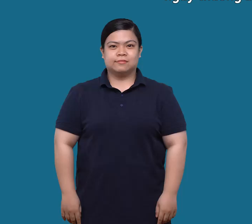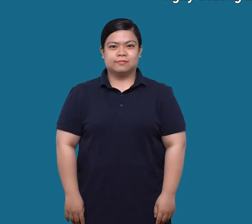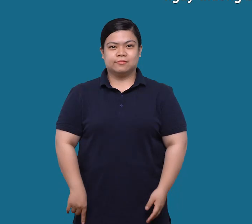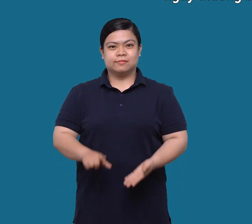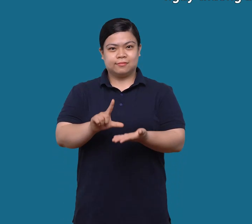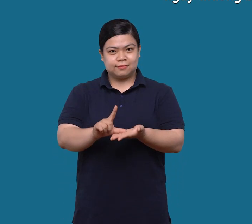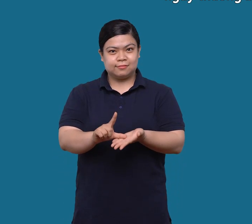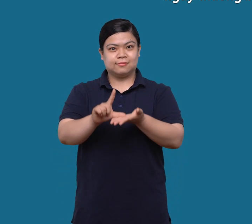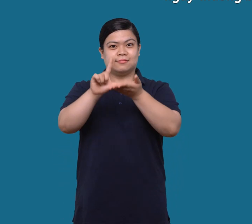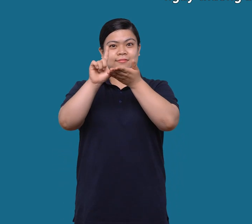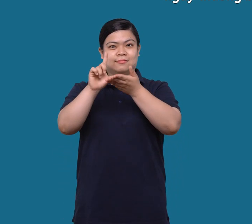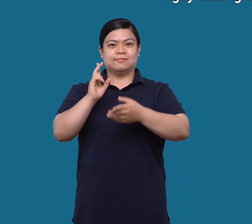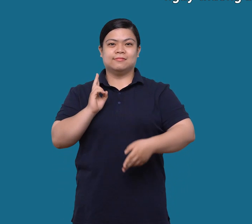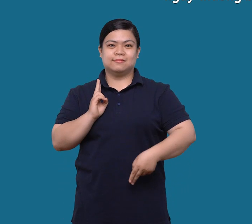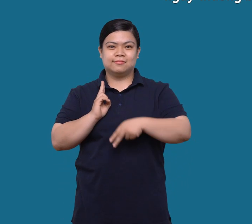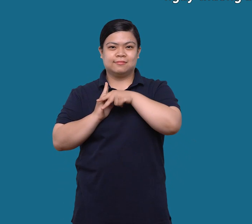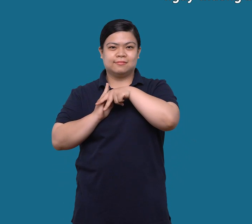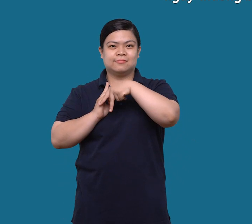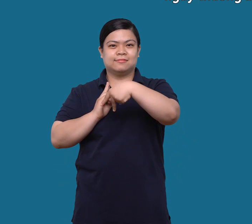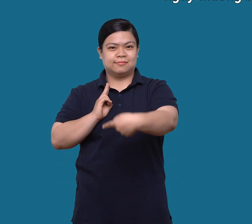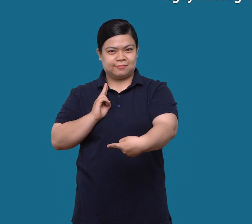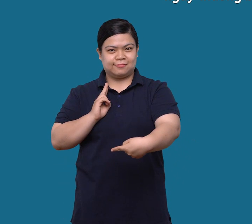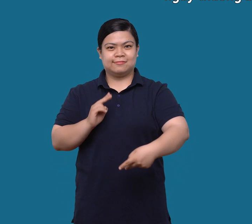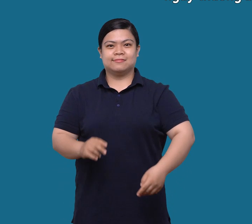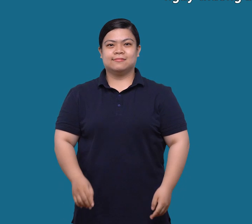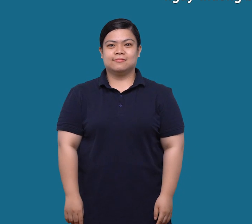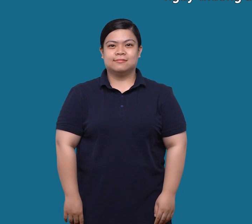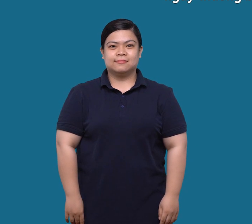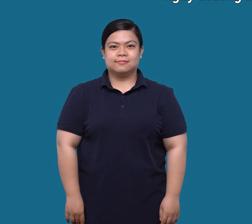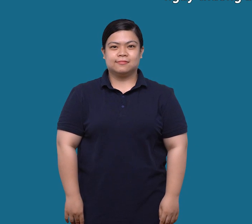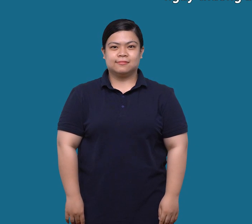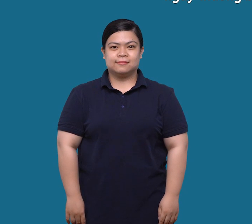ngày thương bình liệt sĩ 27/7